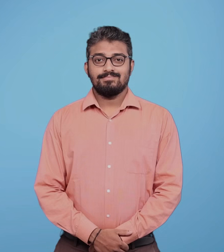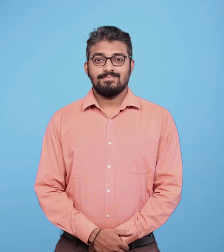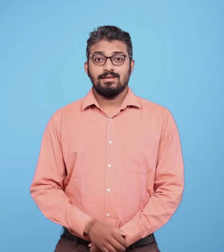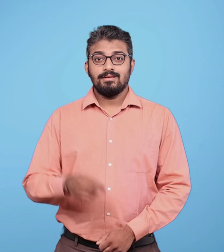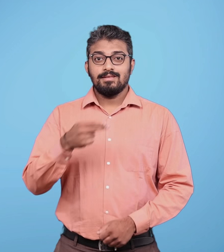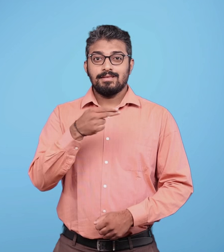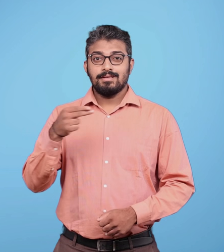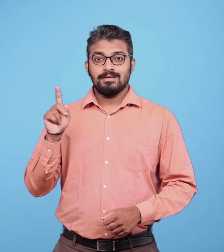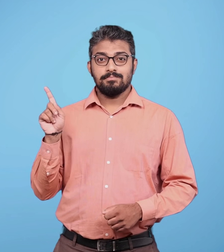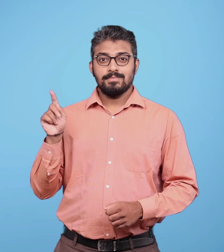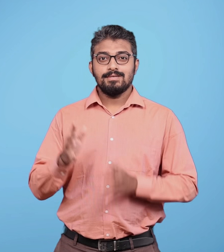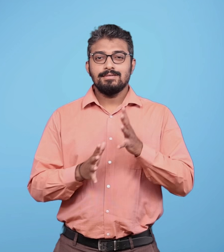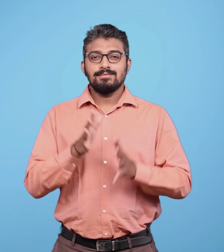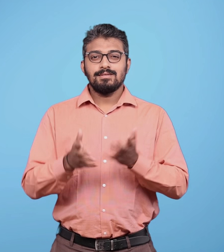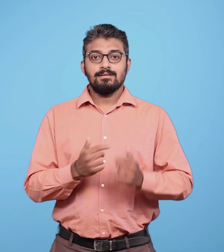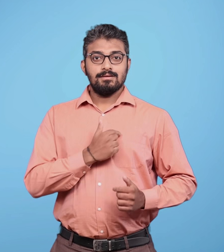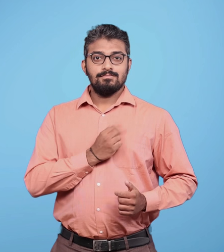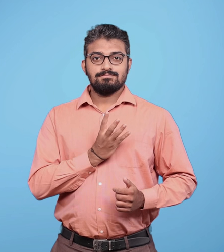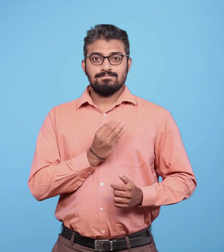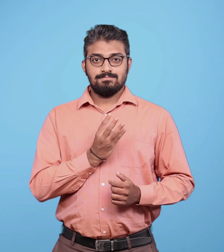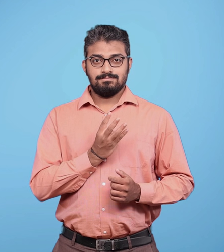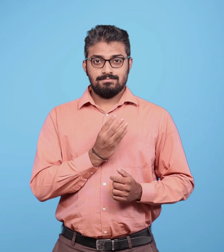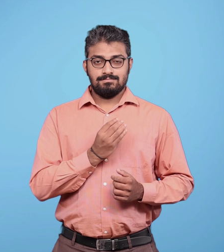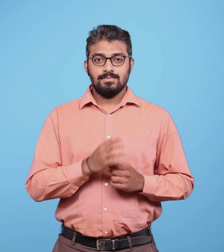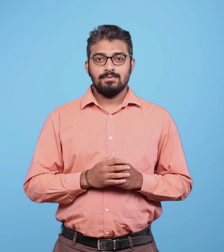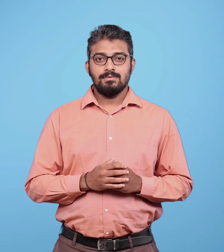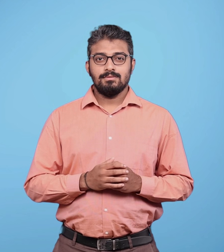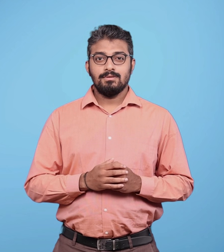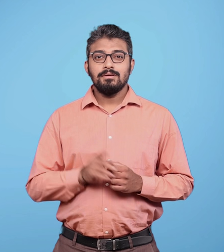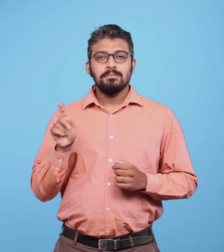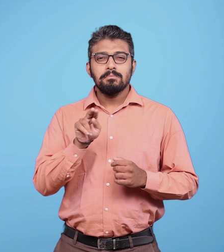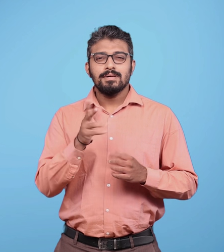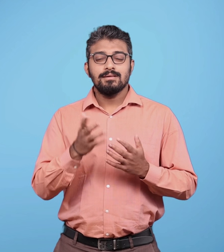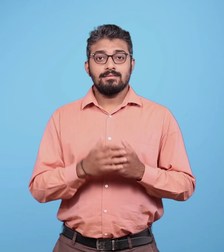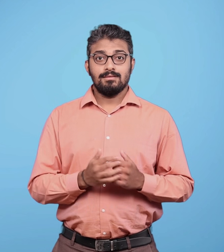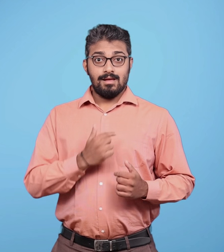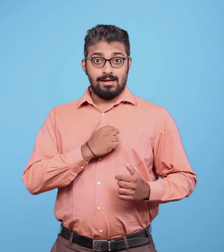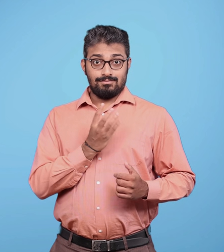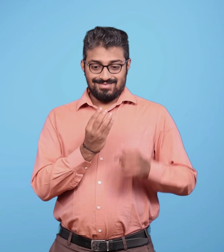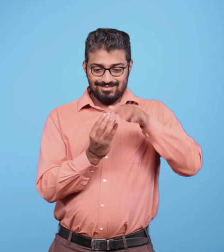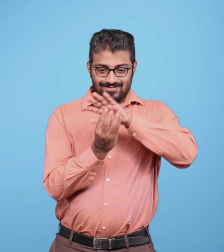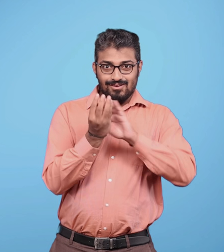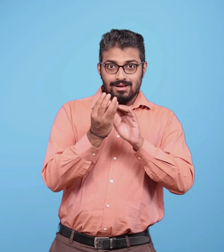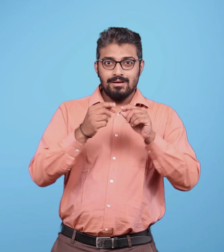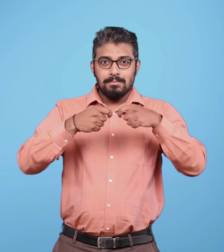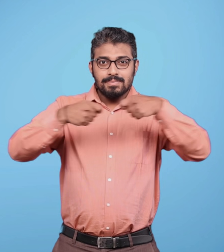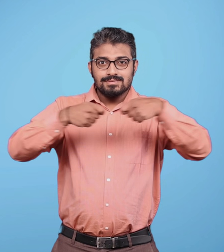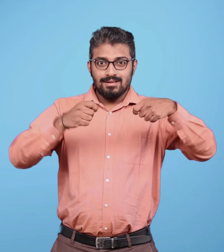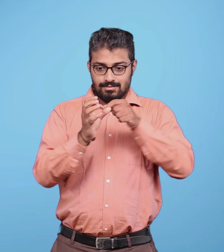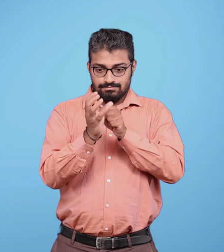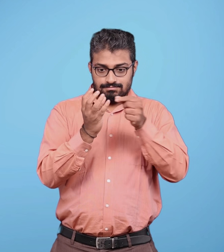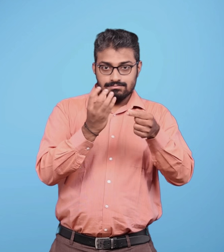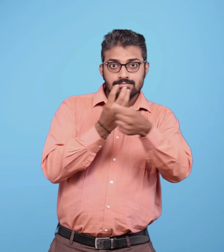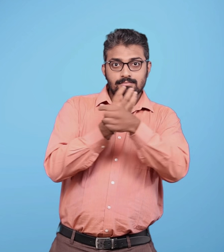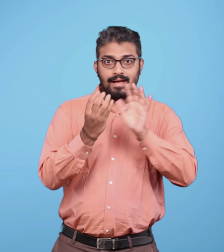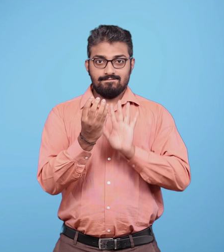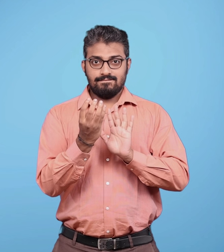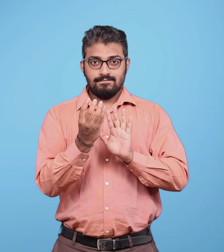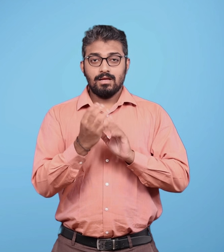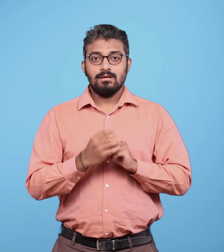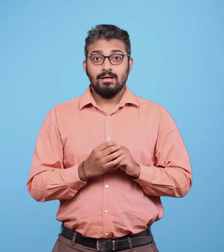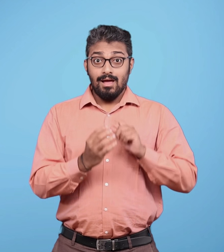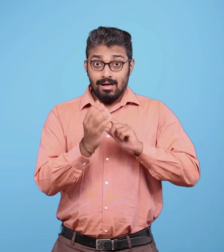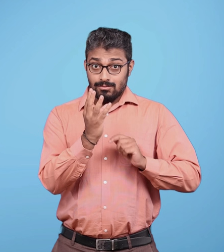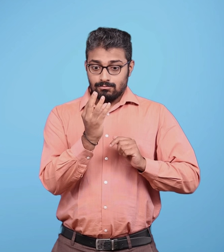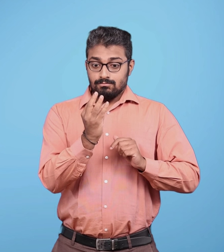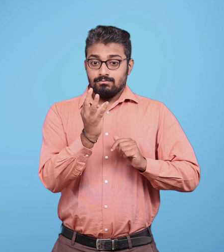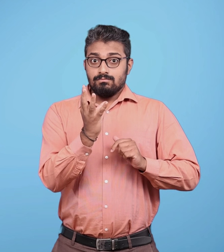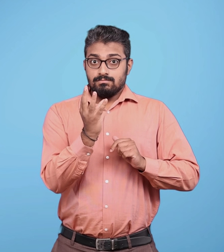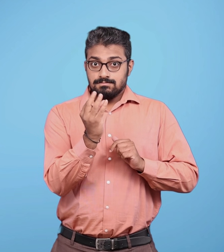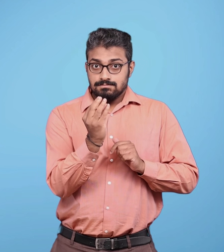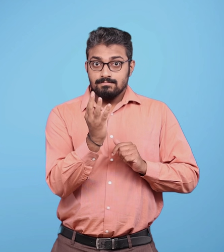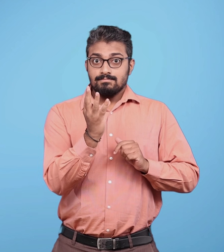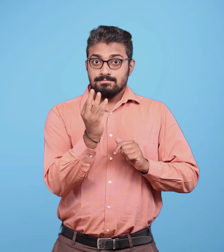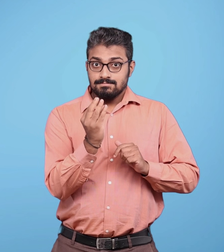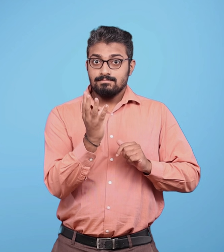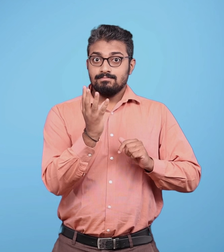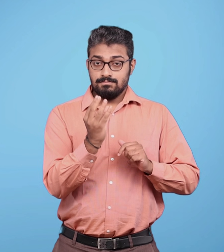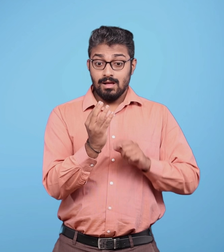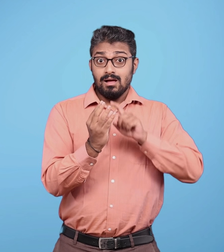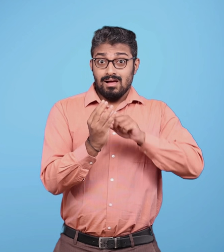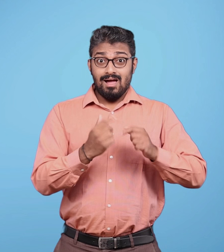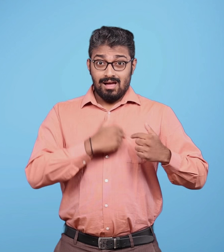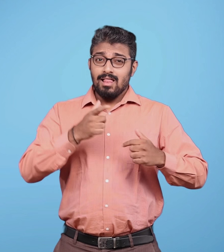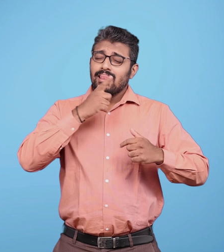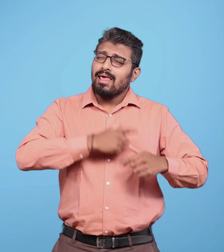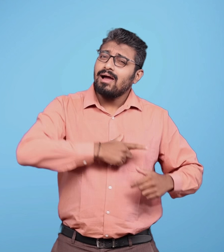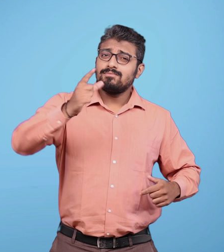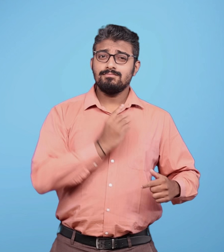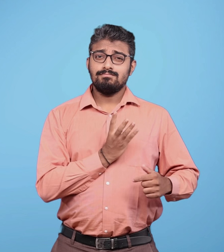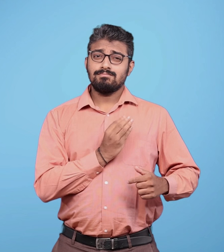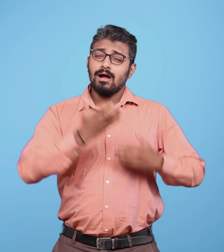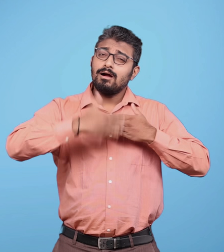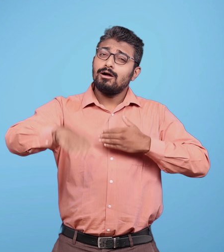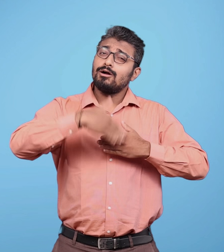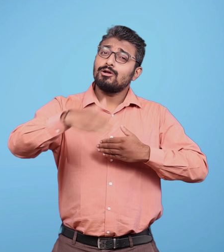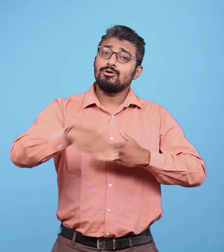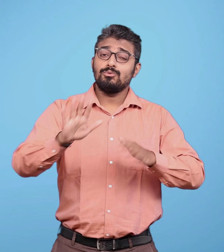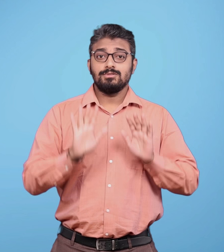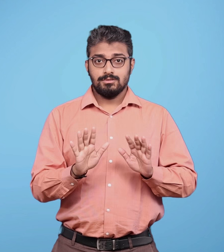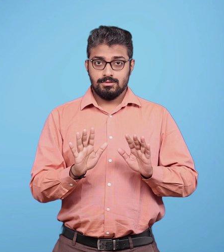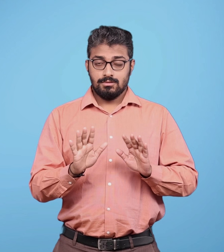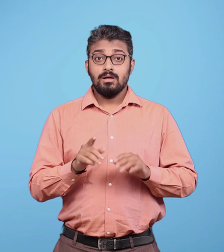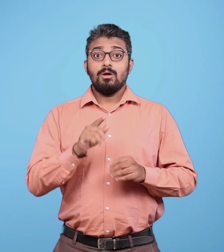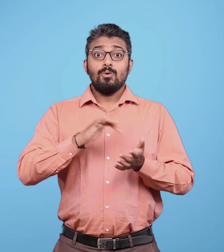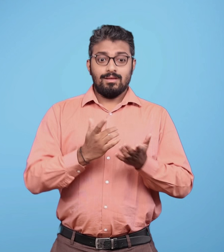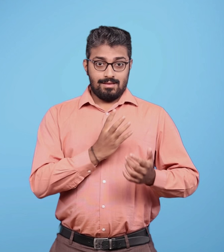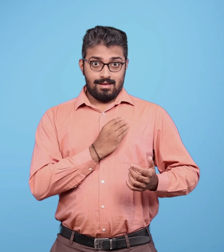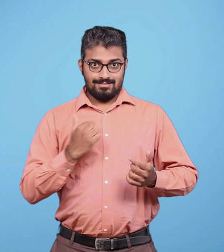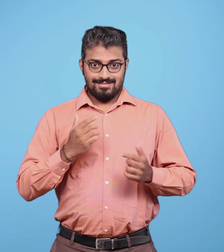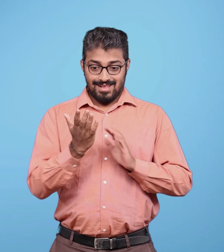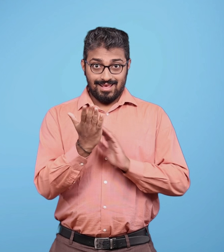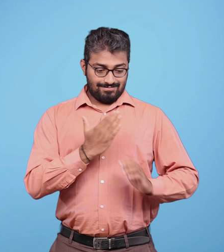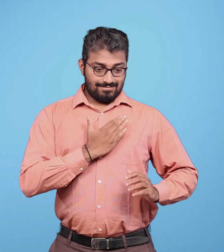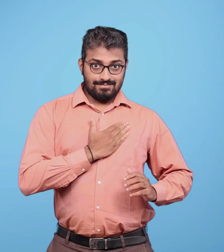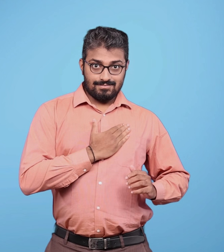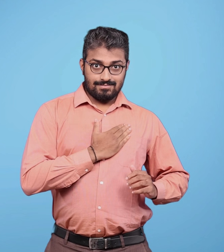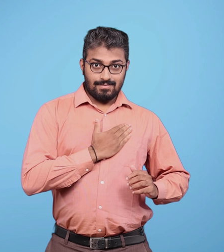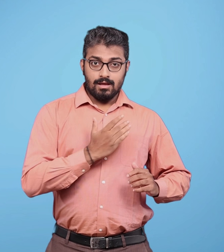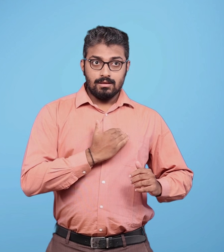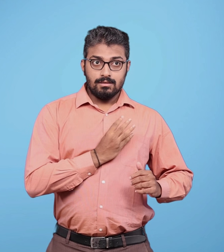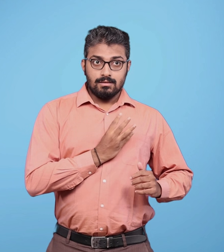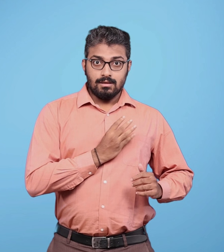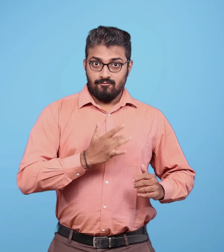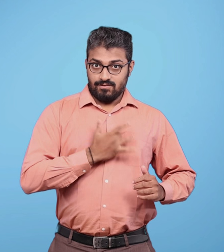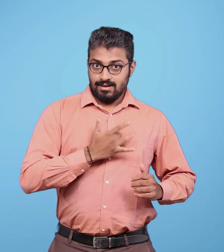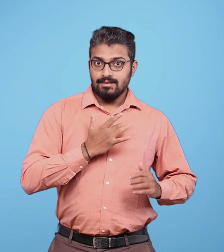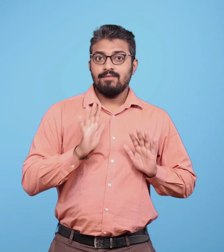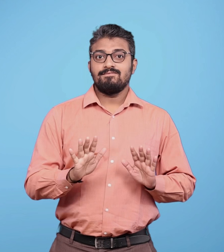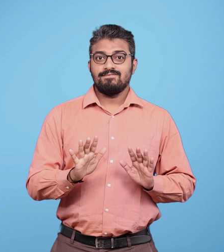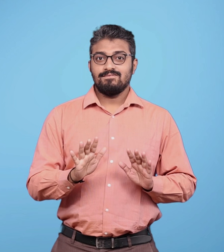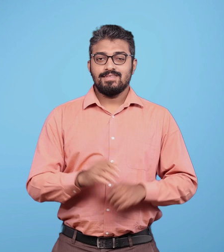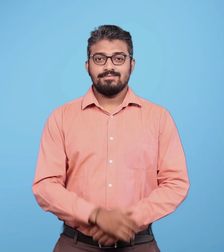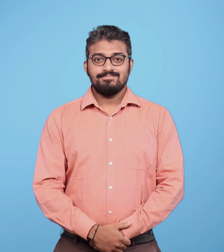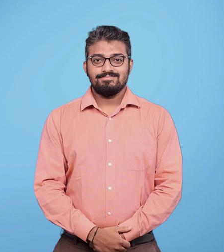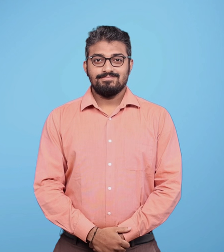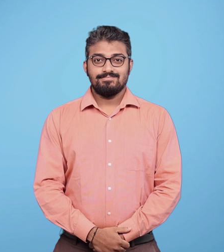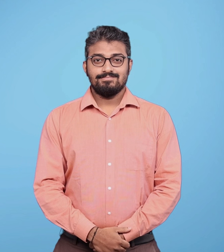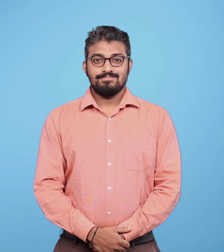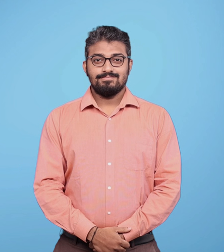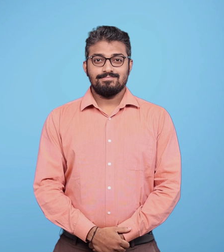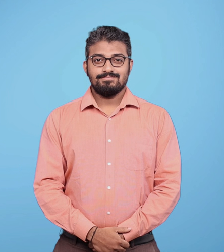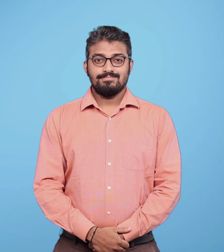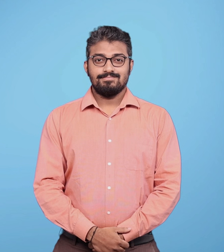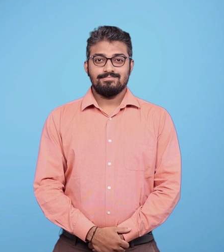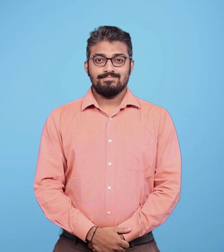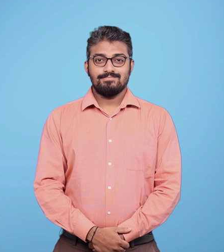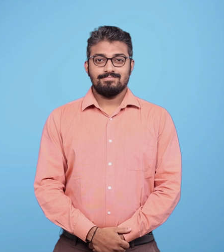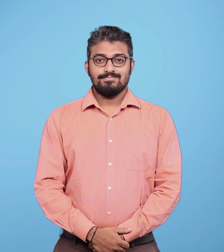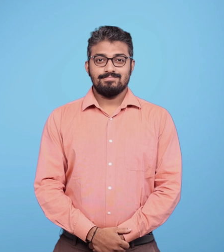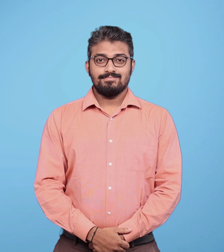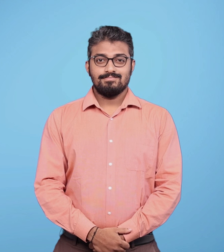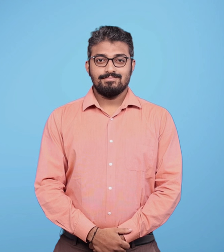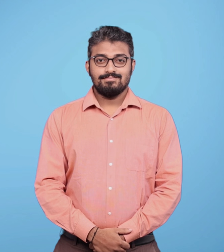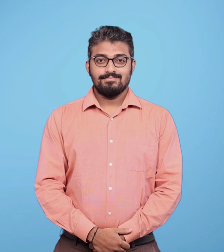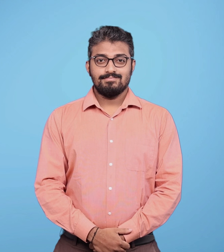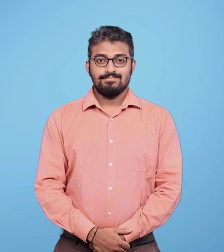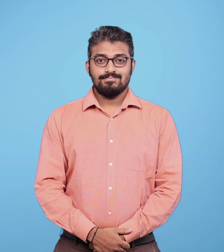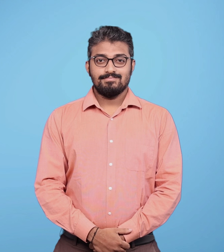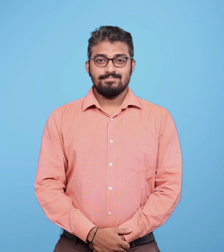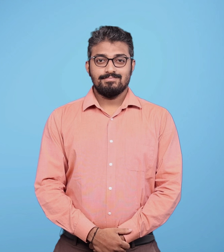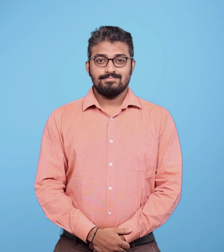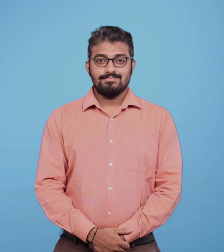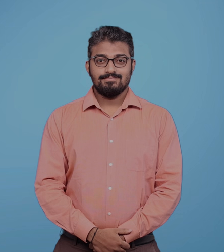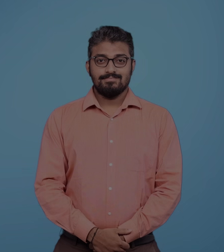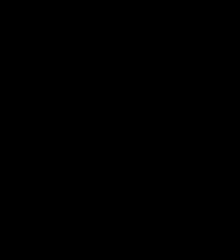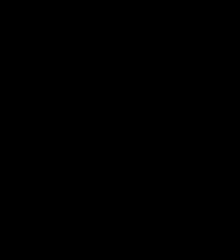This sign means heartbeat. The walls of the chambers of the heart are made up of muscles. These muscles contract and relax rhythmically. This rhythmic contraction followed by its relaxation constitute a heartbeat. Remember that heartbeats continue every moment of our life. if you place your hand on the left side of your chest, you can feel your heartbeat.